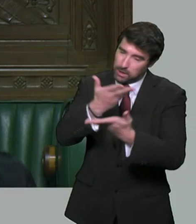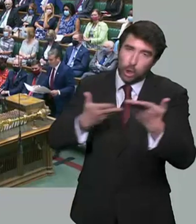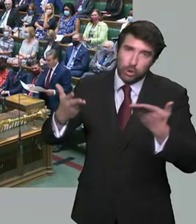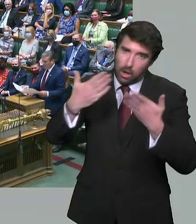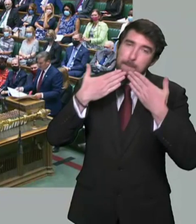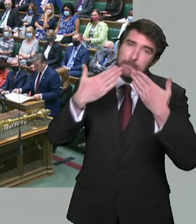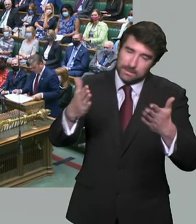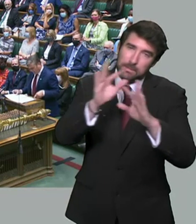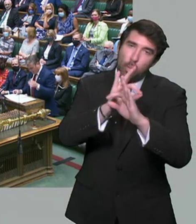Keir Starmer.